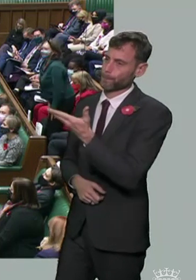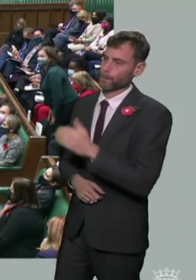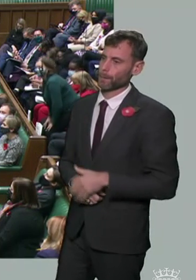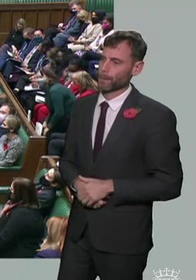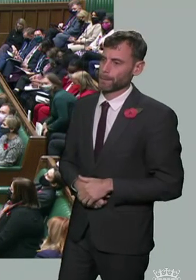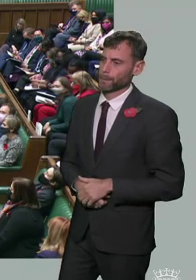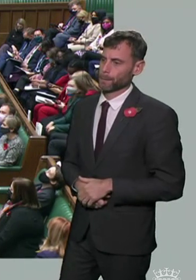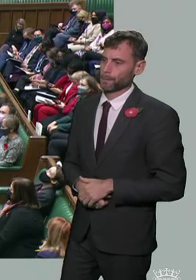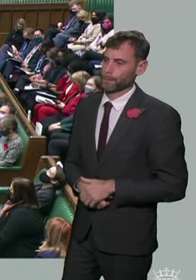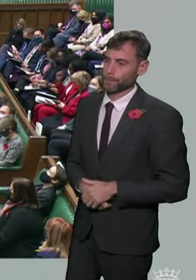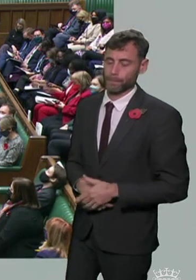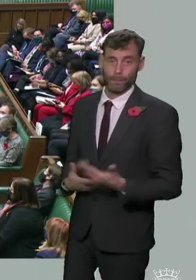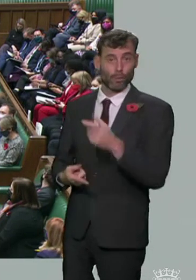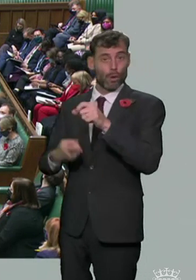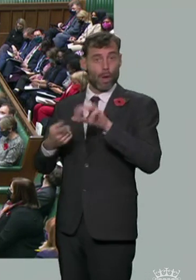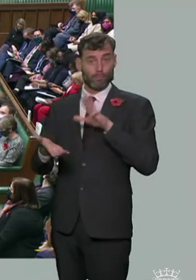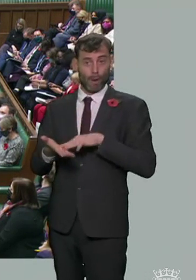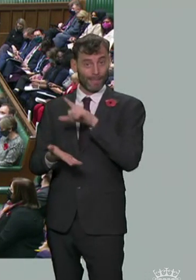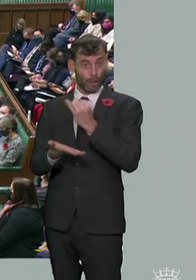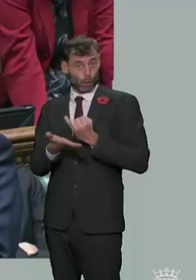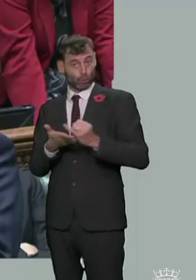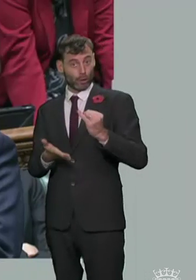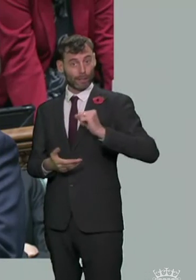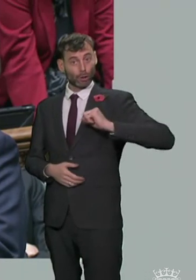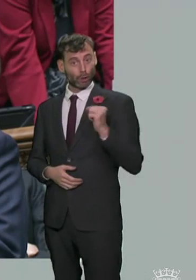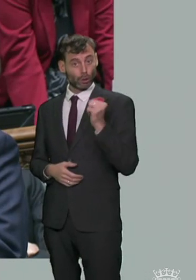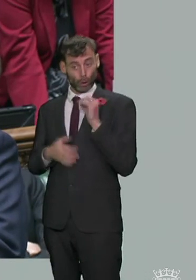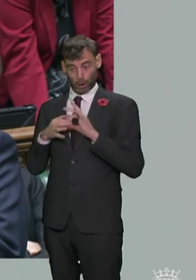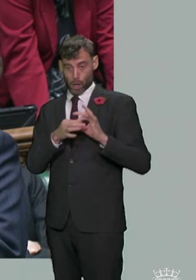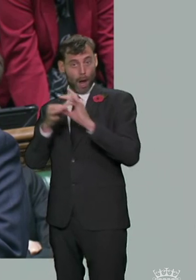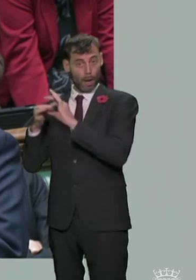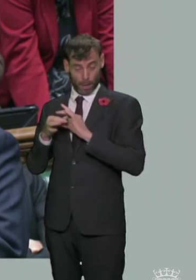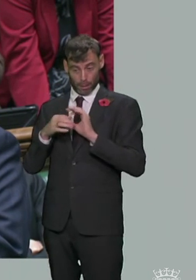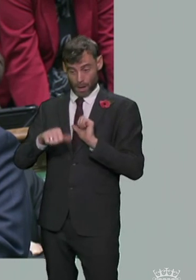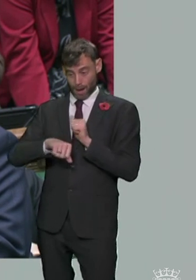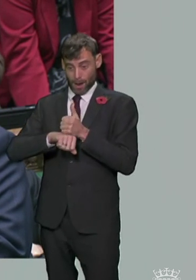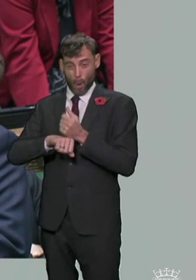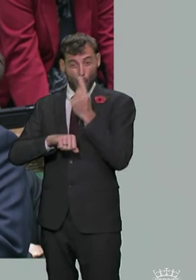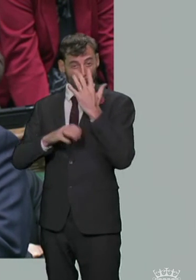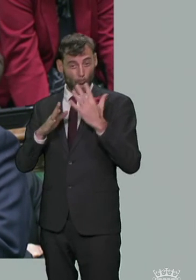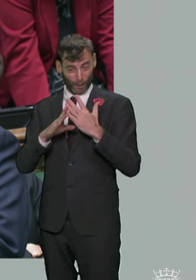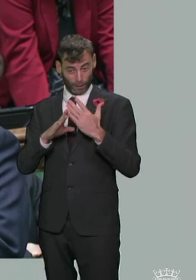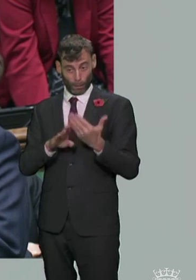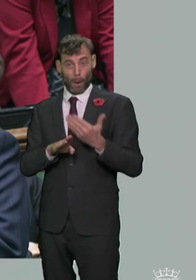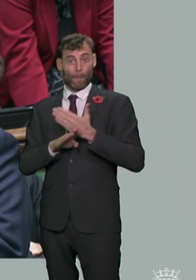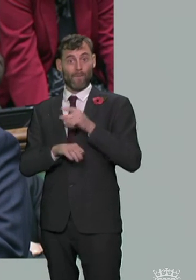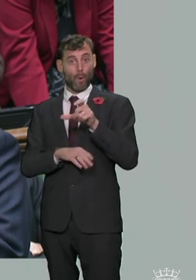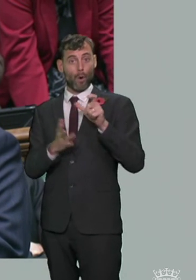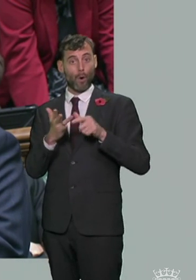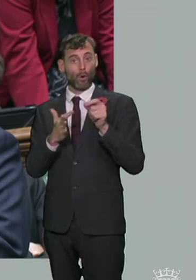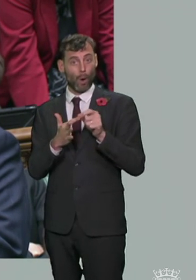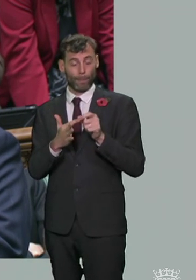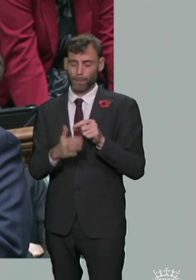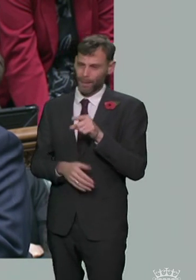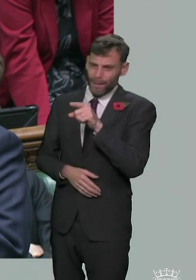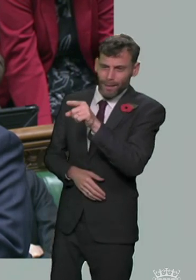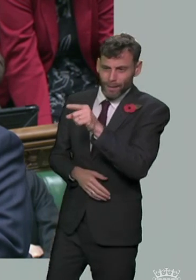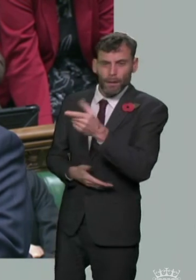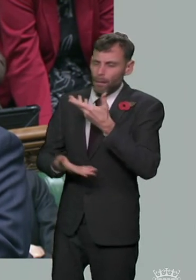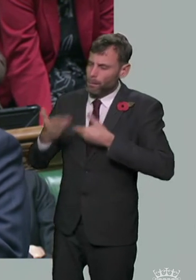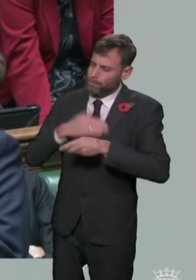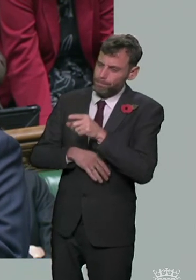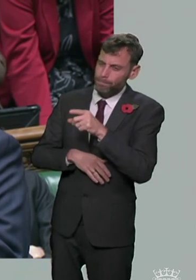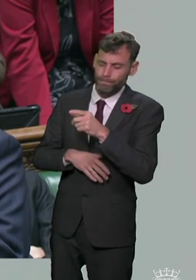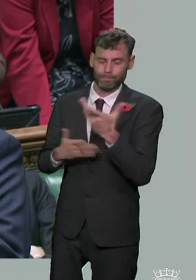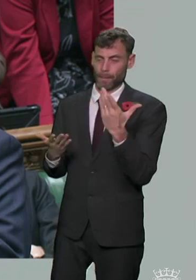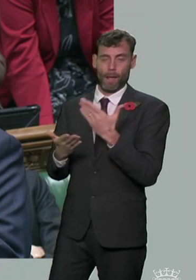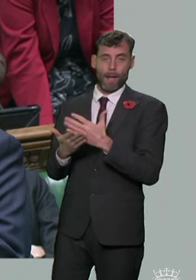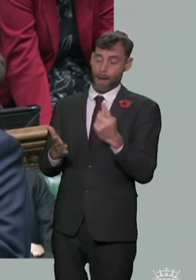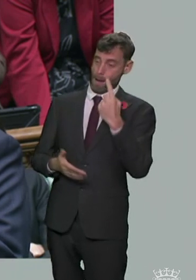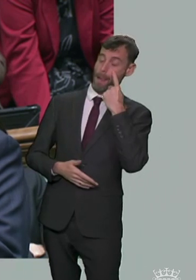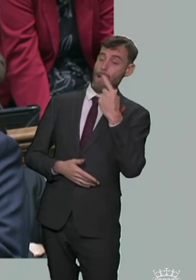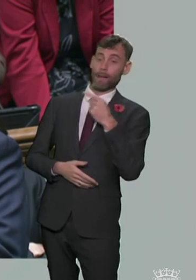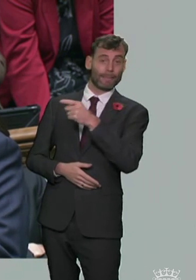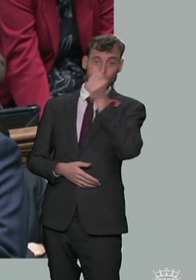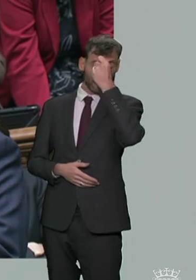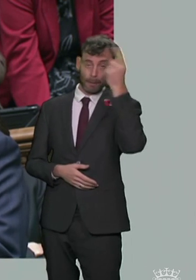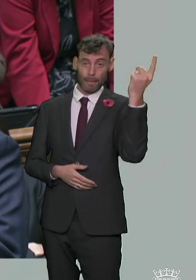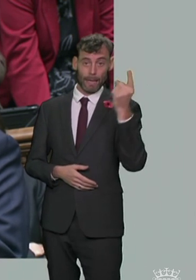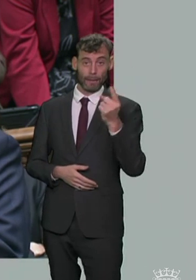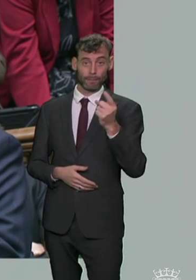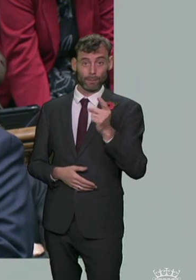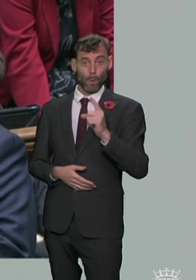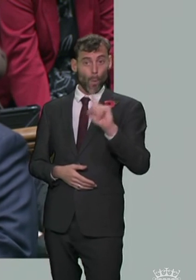It is bad enough that the Prime Minister rejected the Scottish cluster a week before COP, but what is worse is that he clearly does not even know or understand what his Government were rejecting.